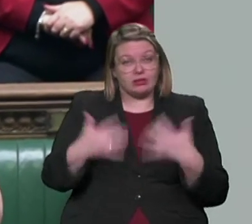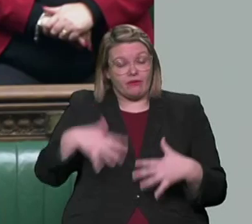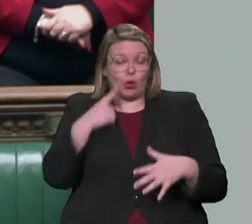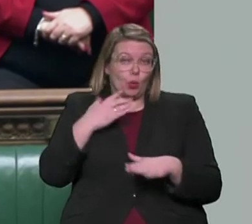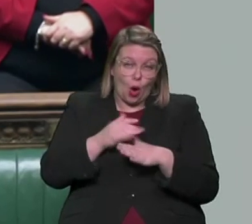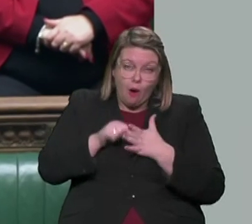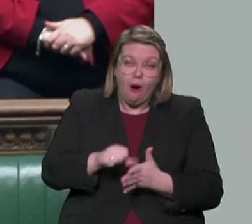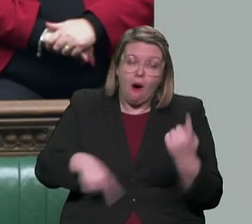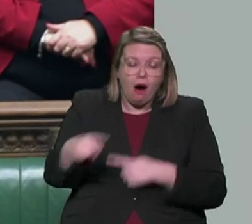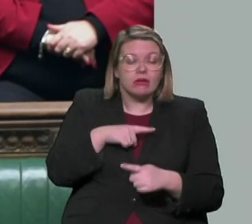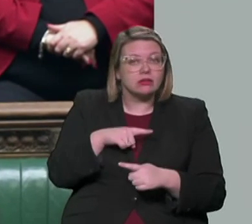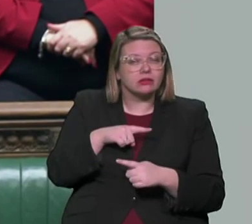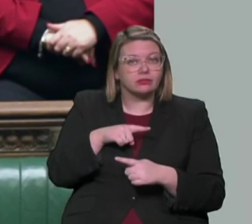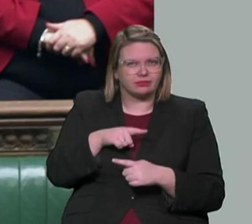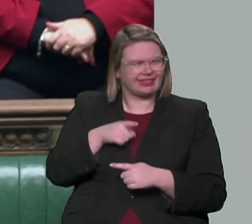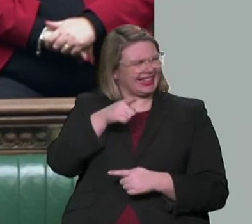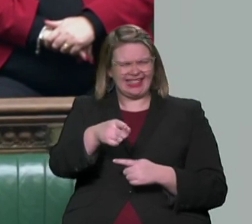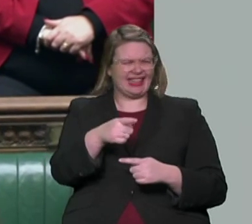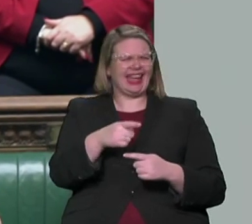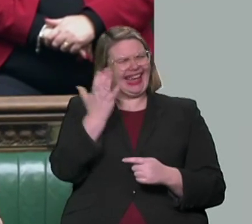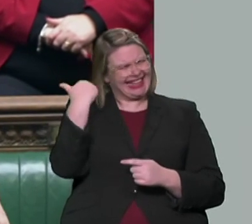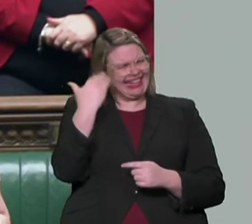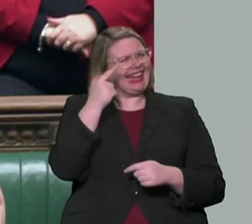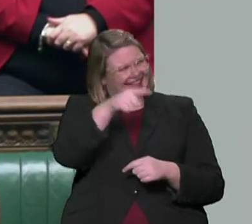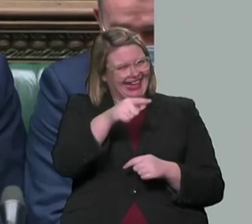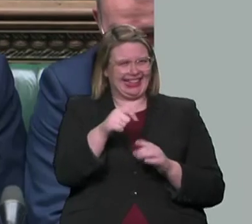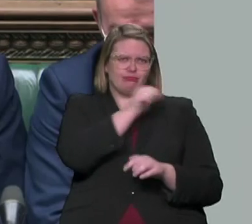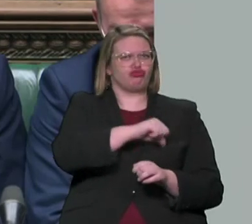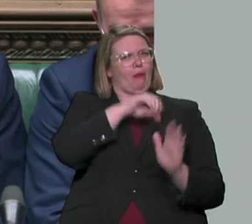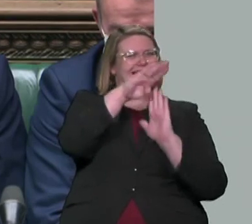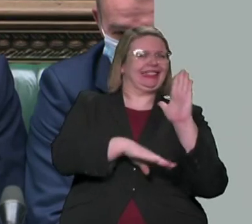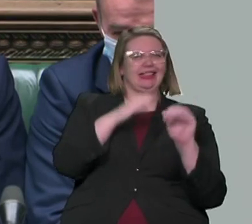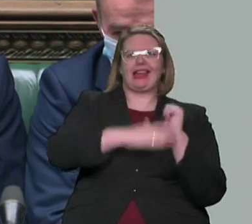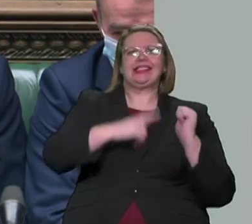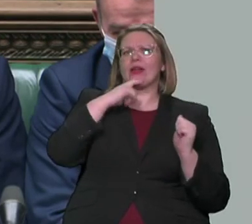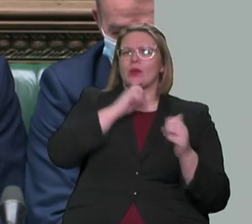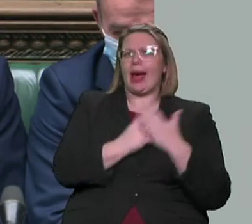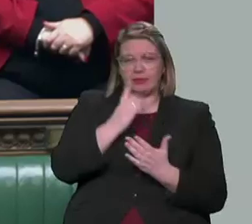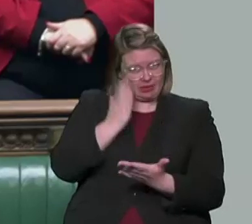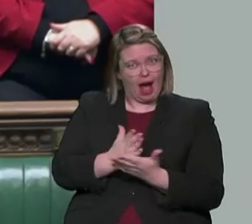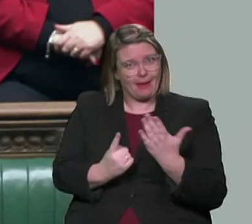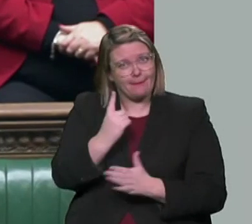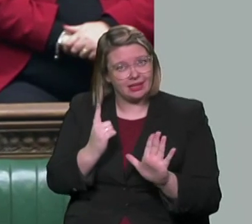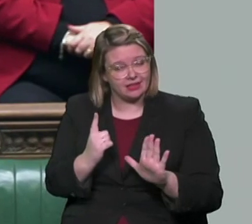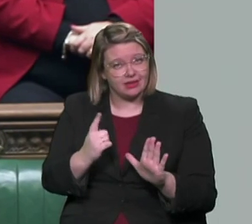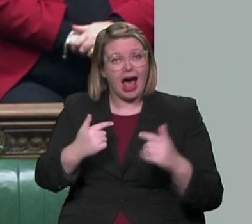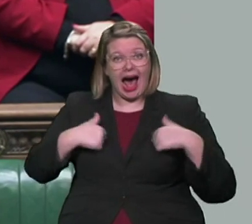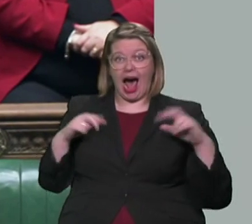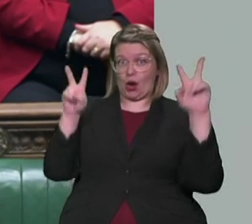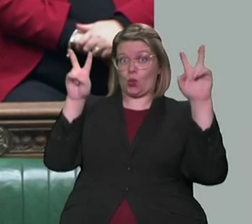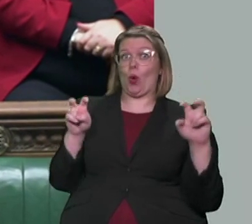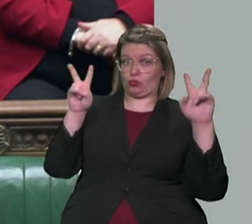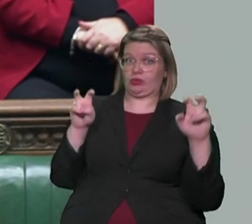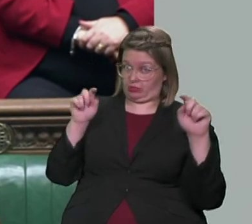That is what he is doing. That is what he did not promise to do in his manifesto, but that is what he is doing to the people.